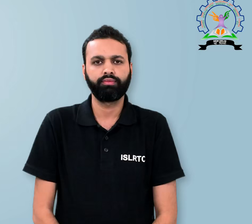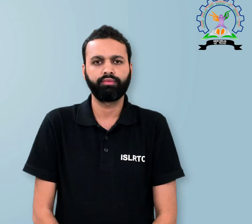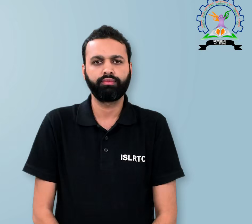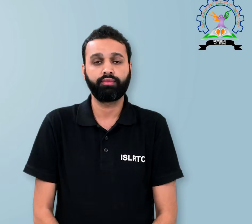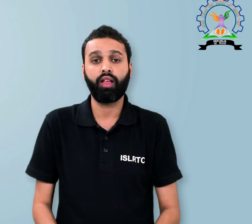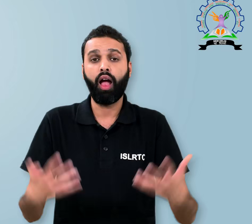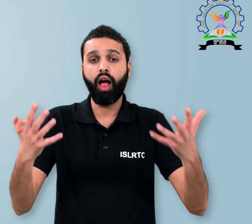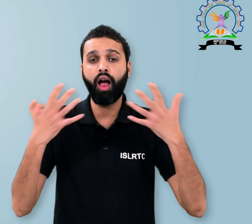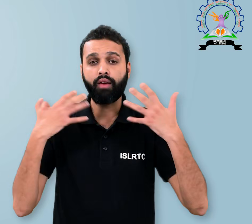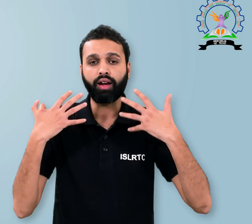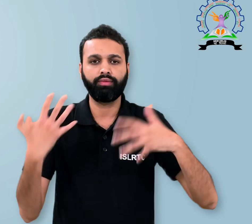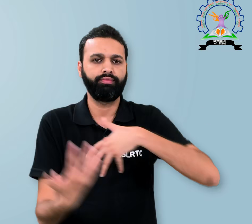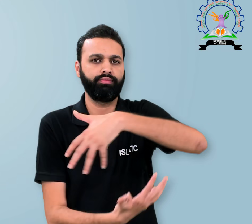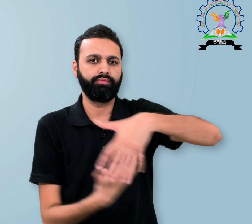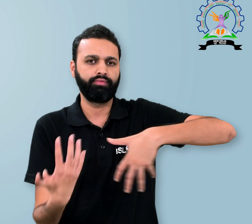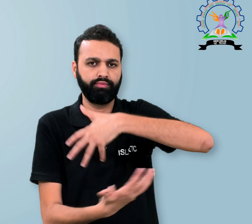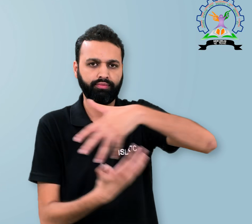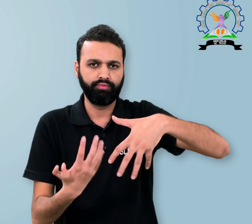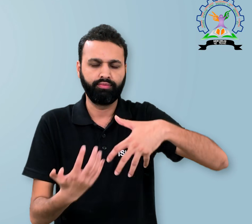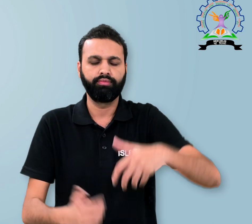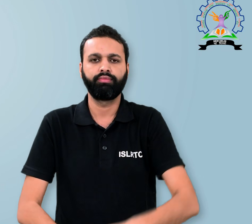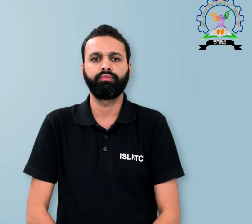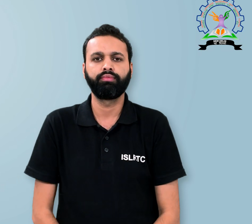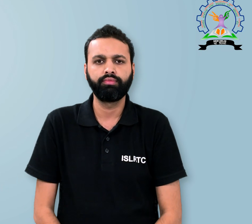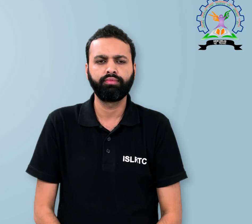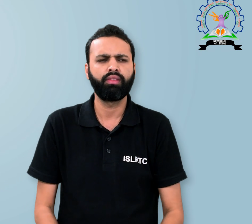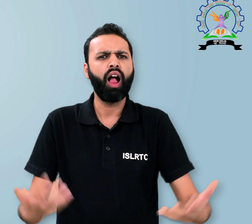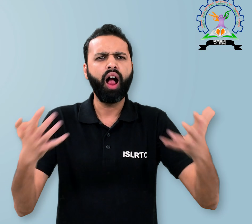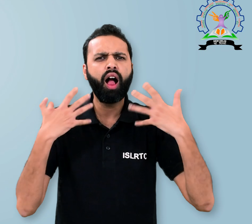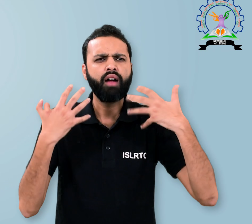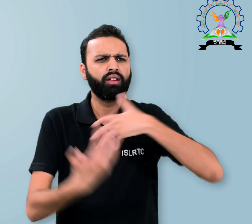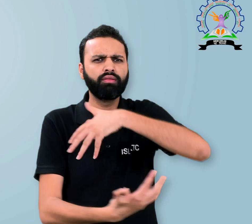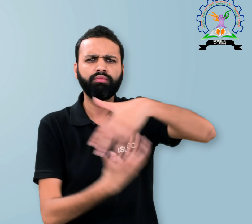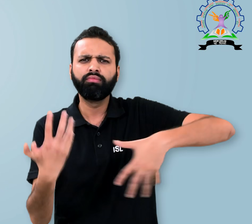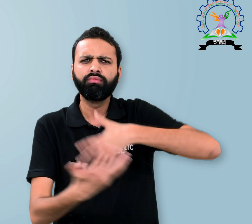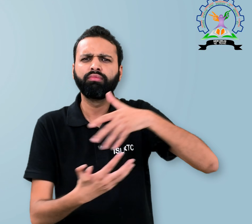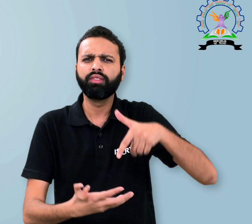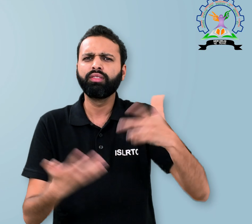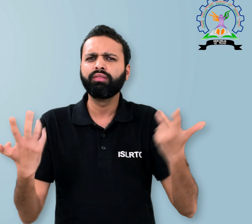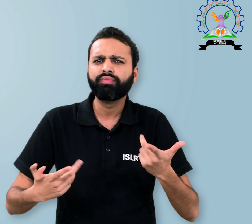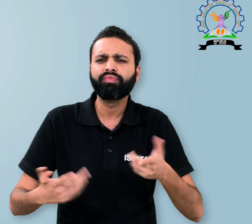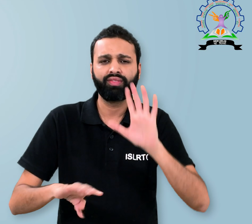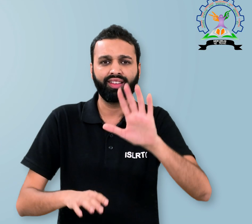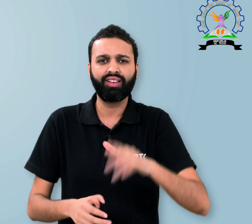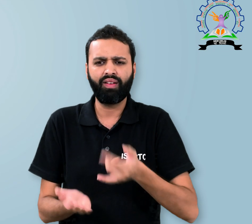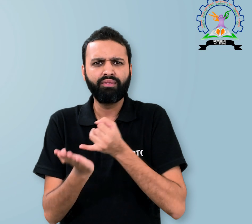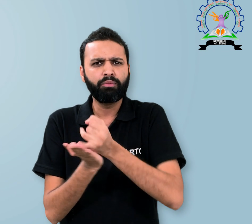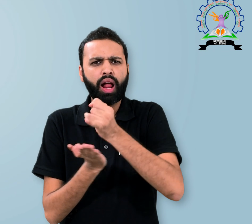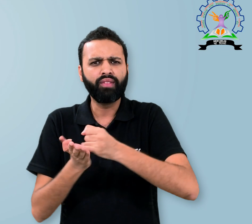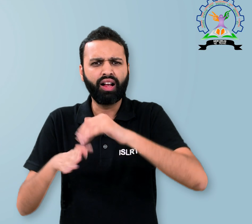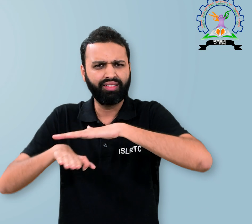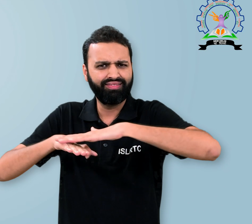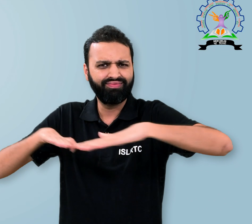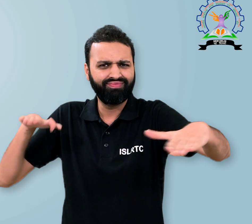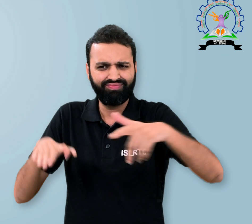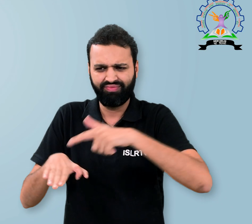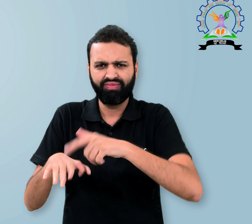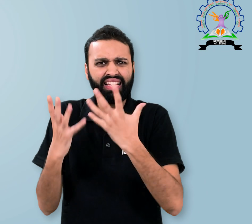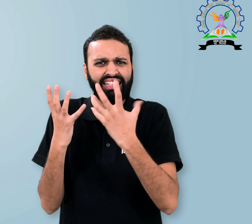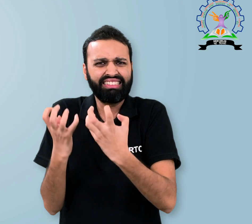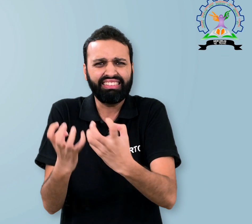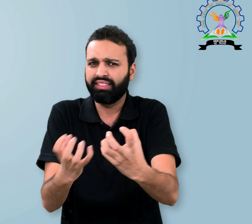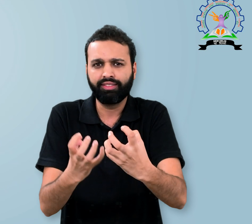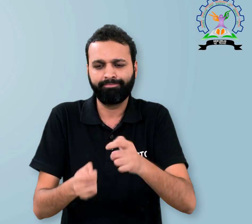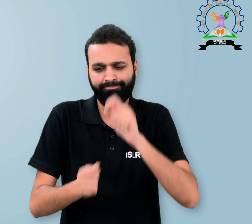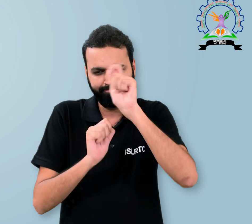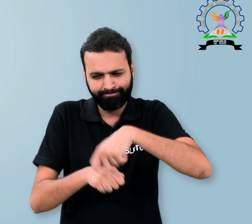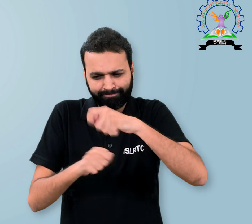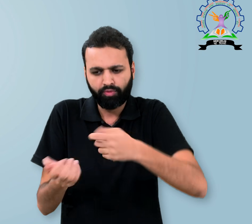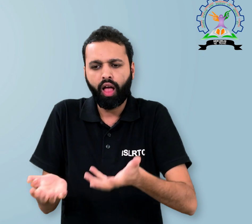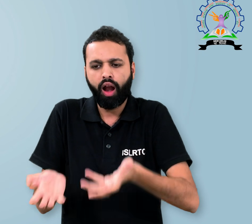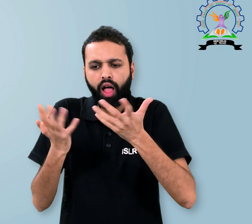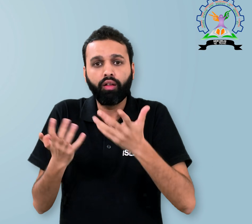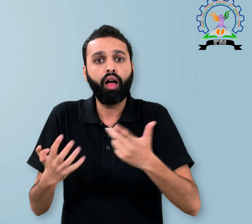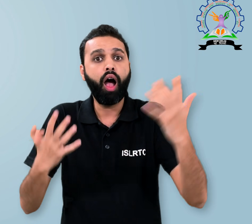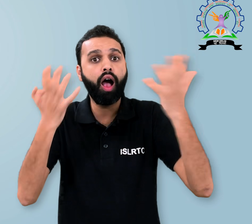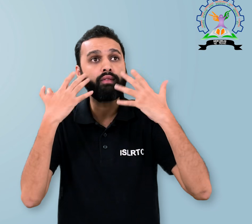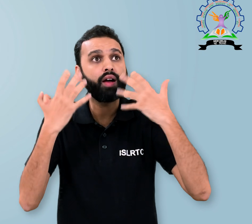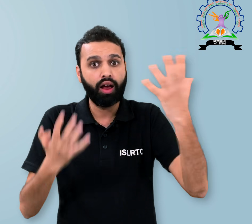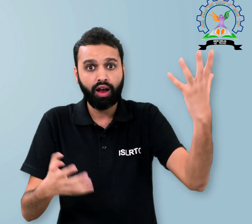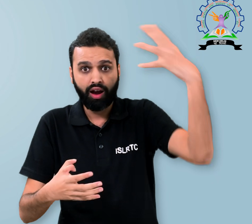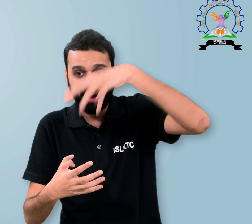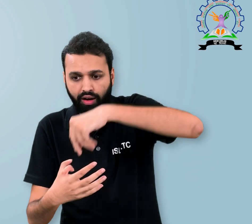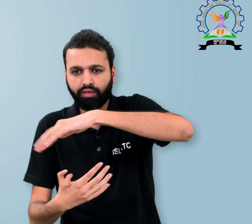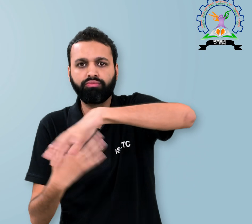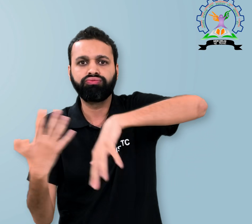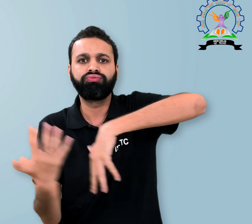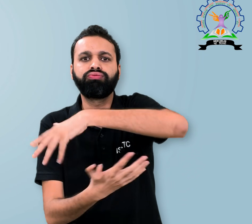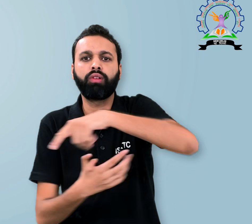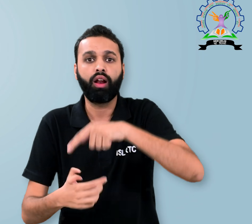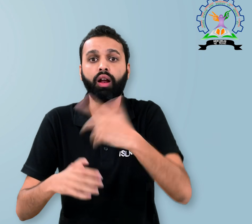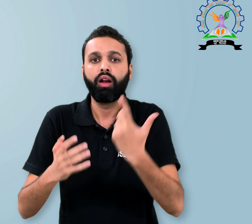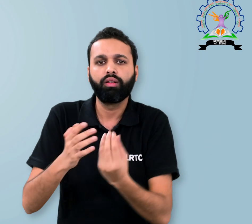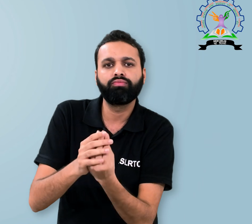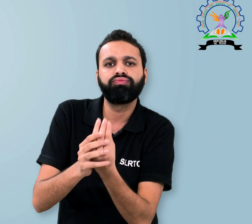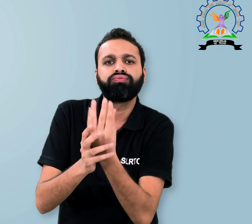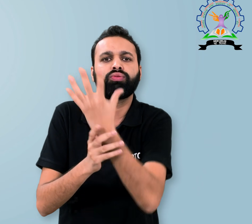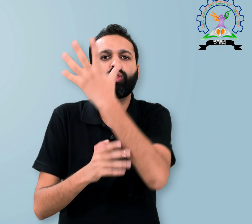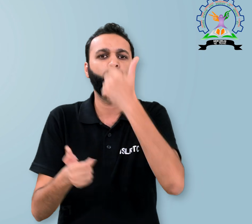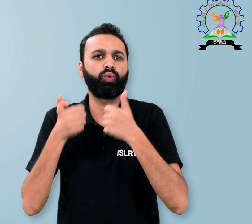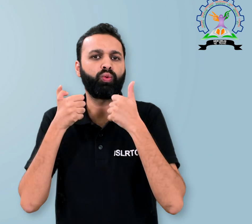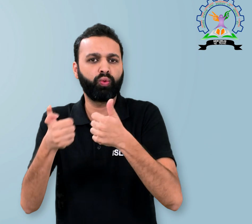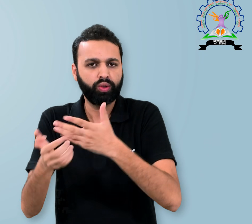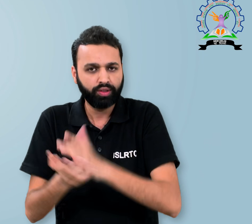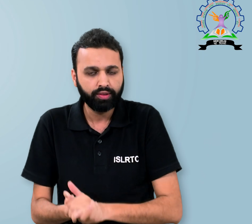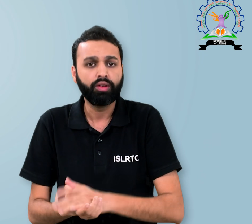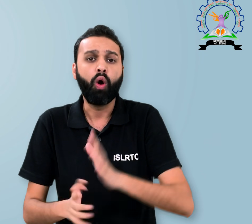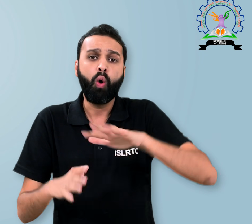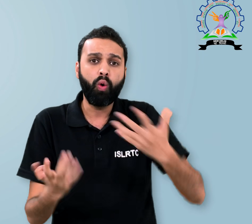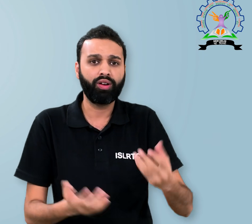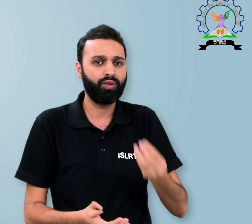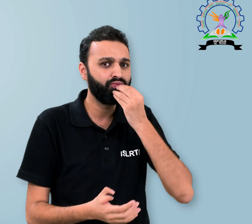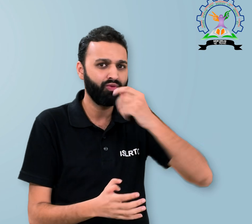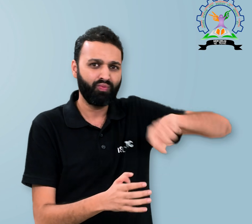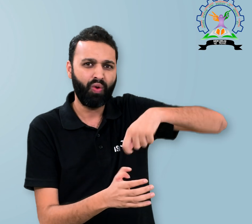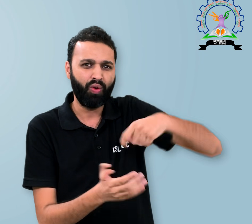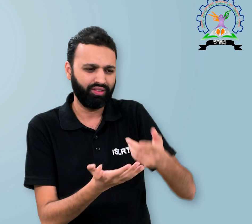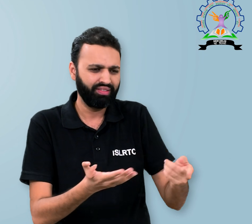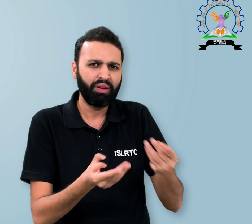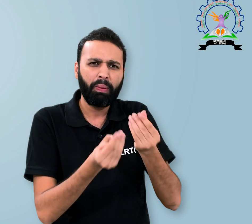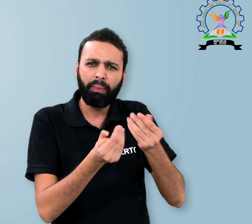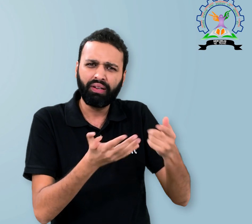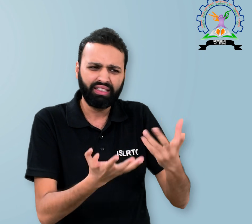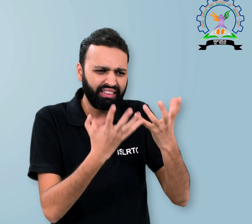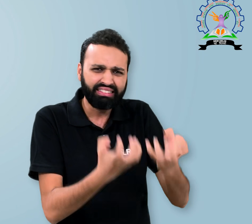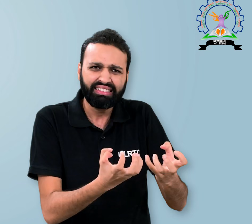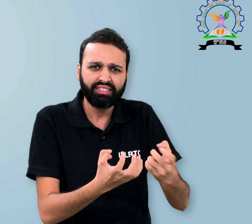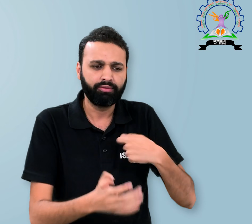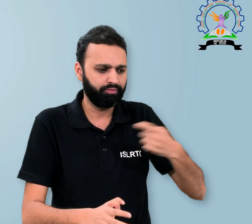Aeration Aeration is the process by which tightened surfaces are loosened by mixing air in them.